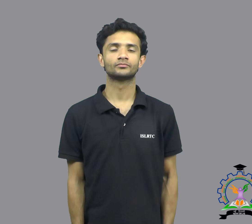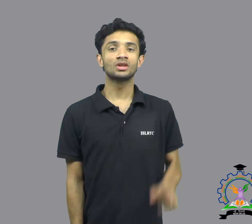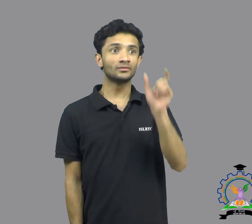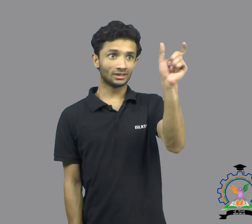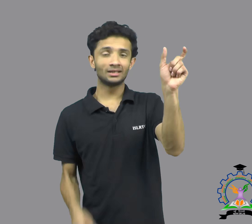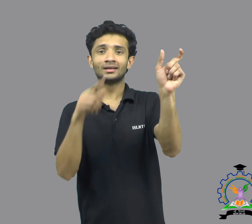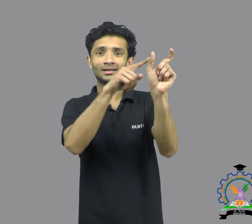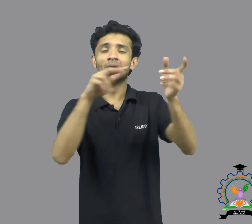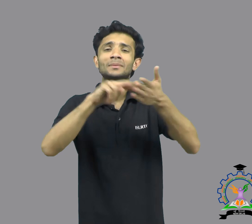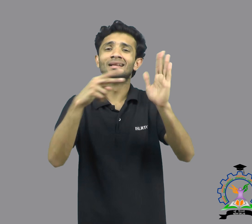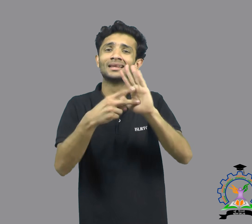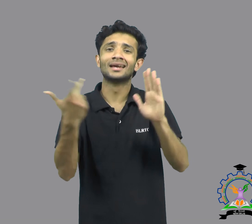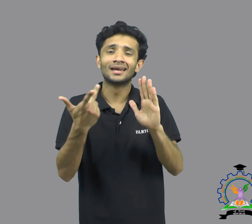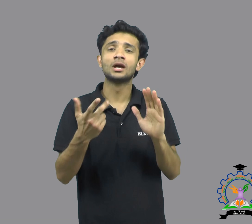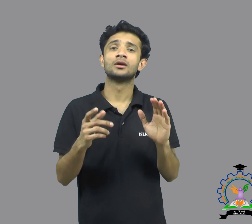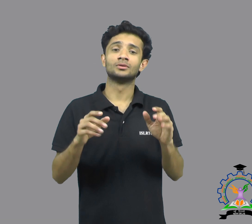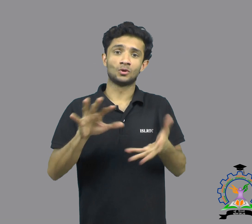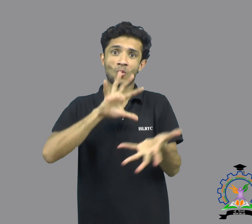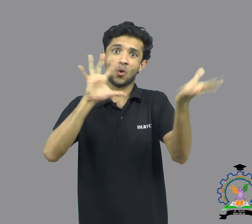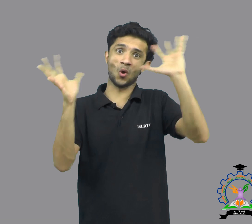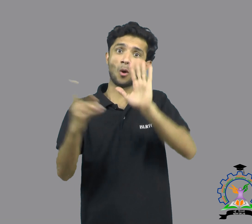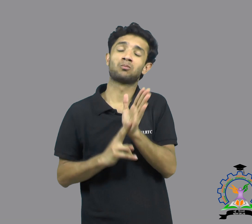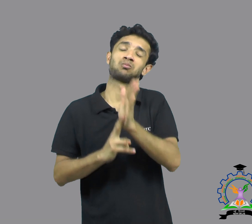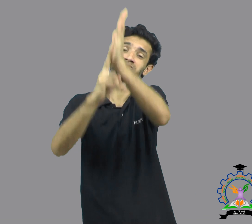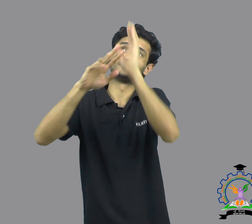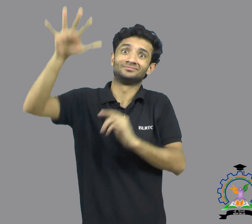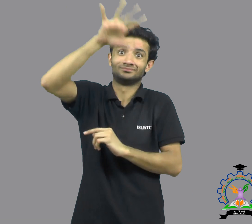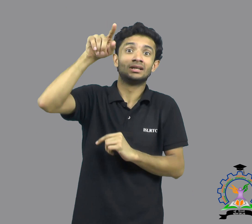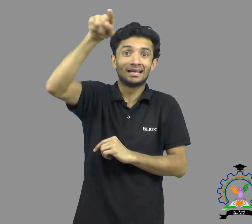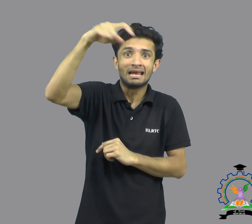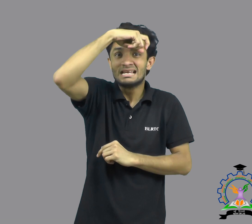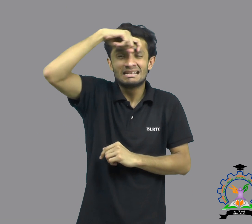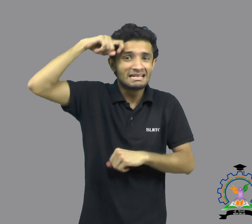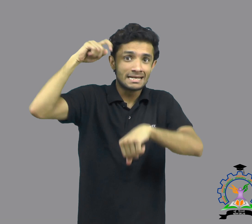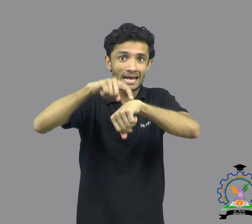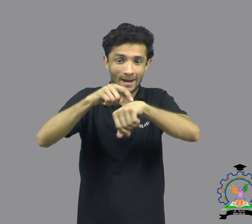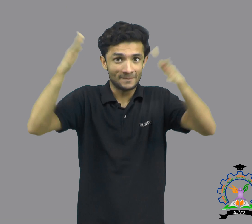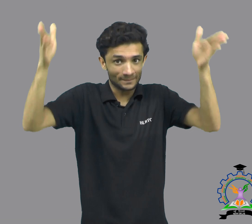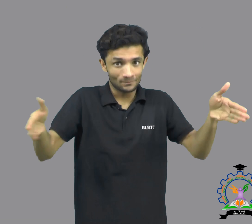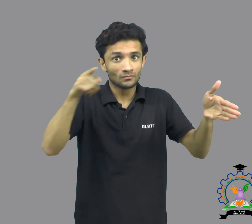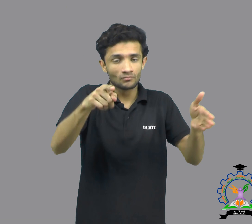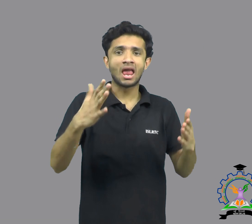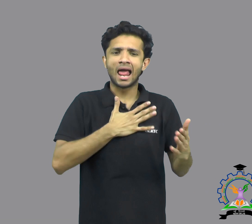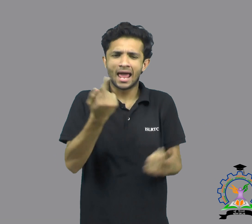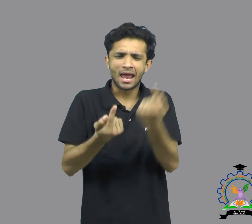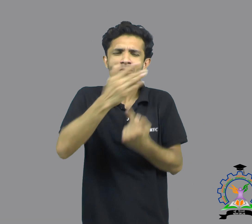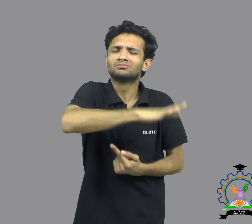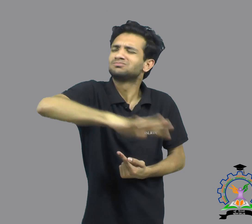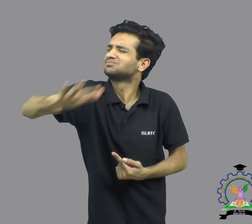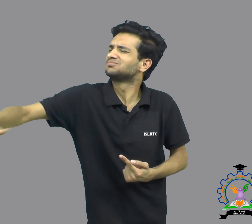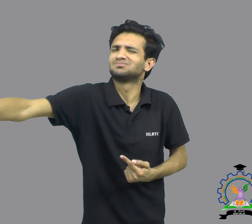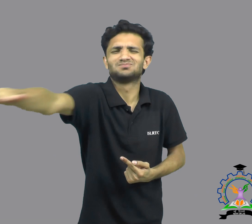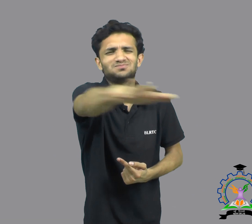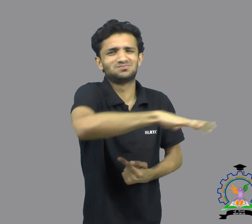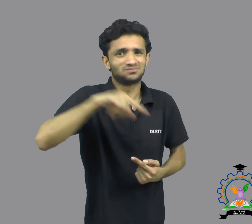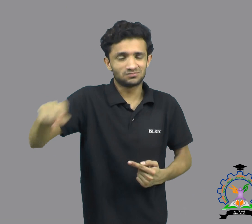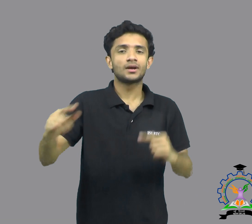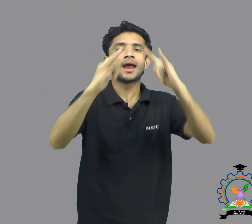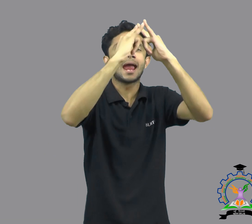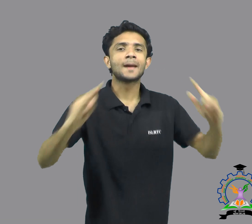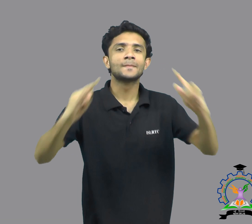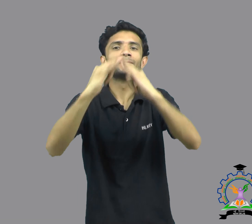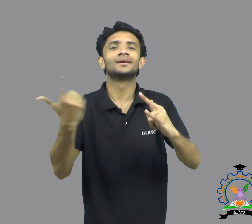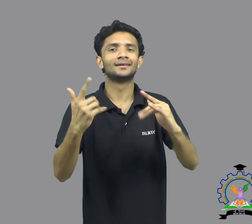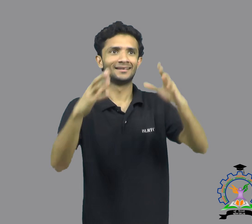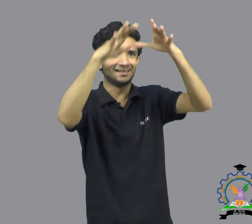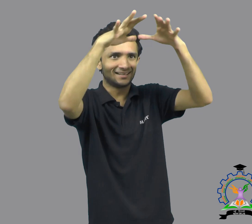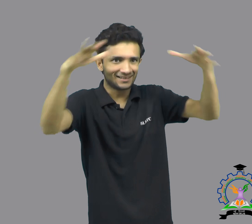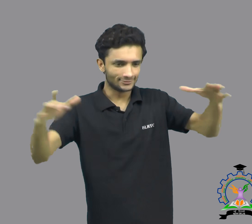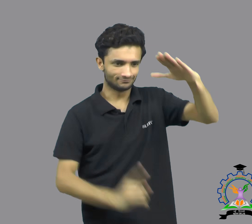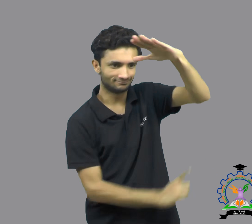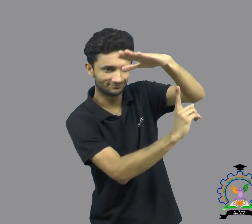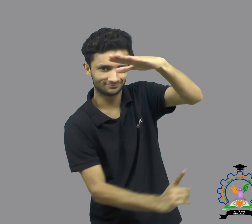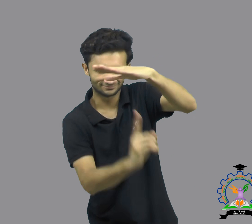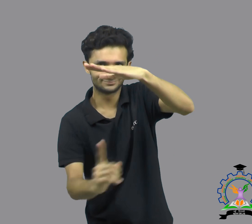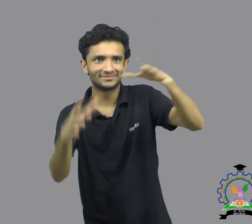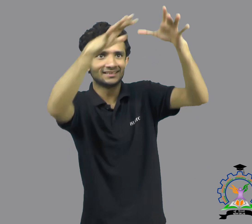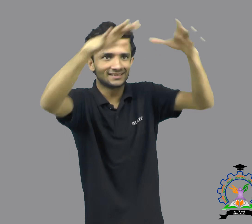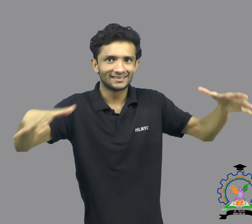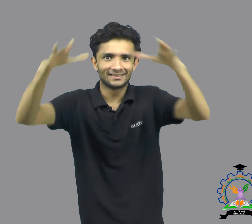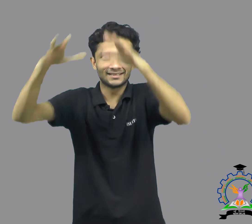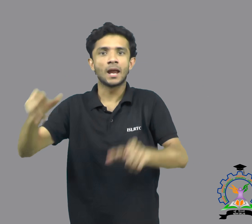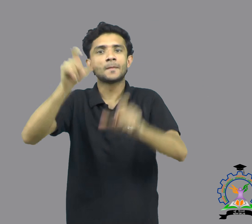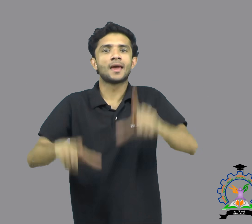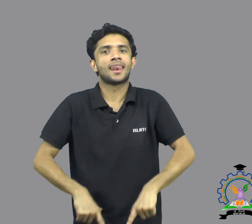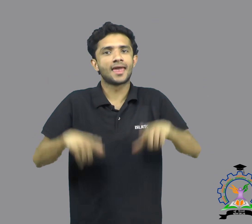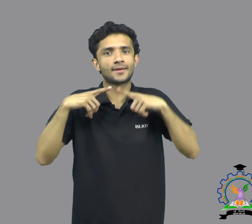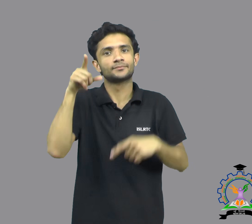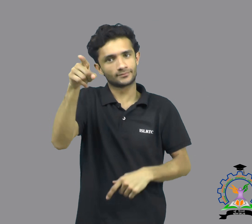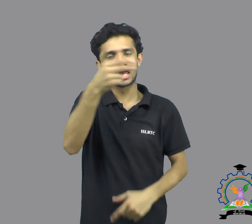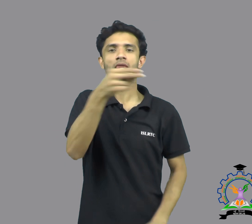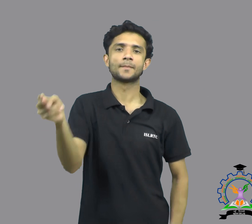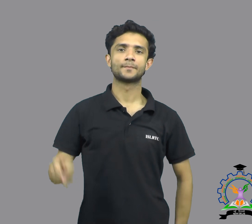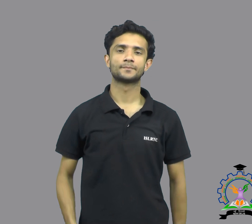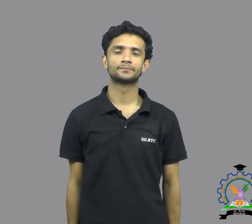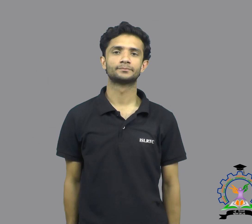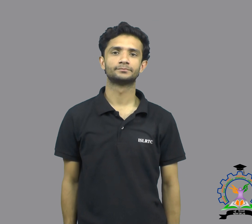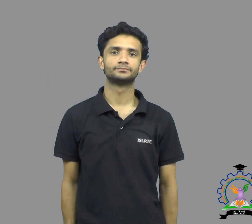Tou-Pigs